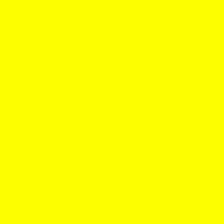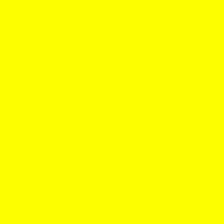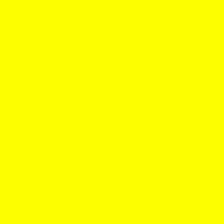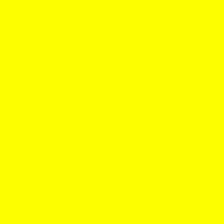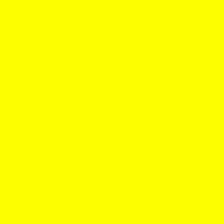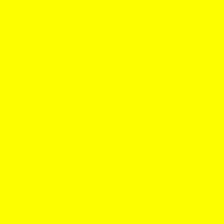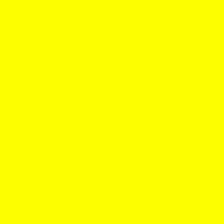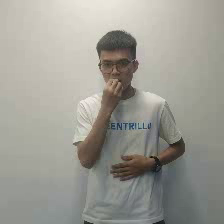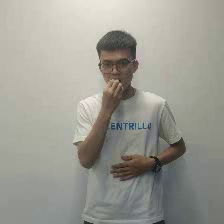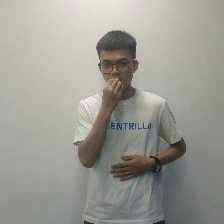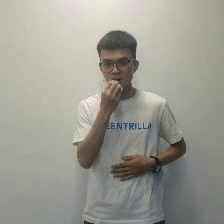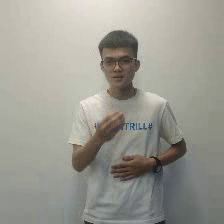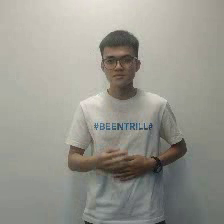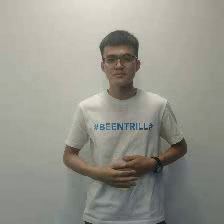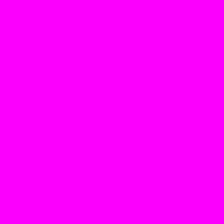Ăn